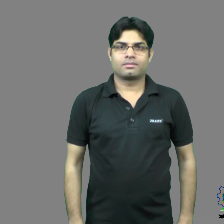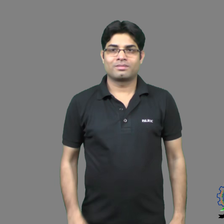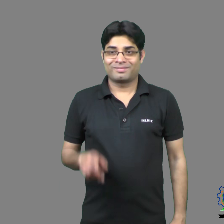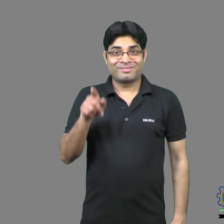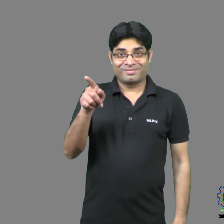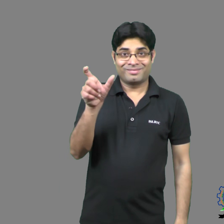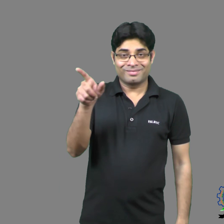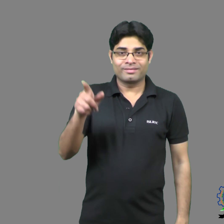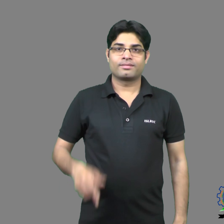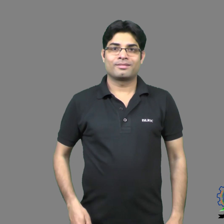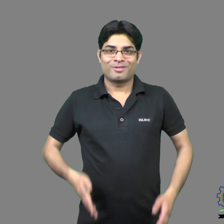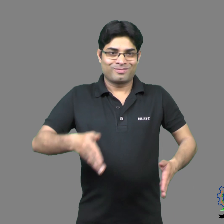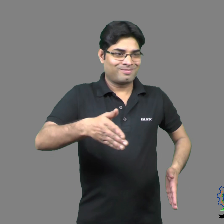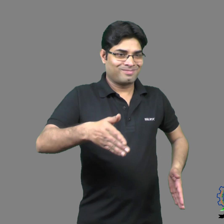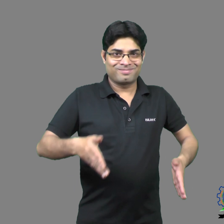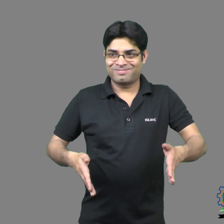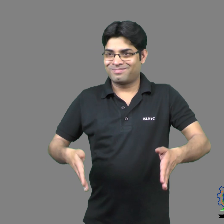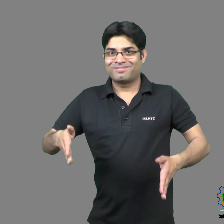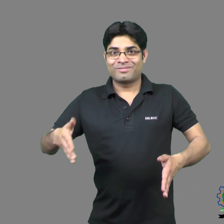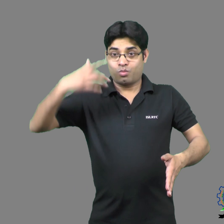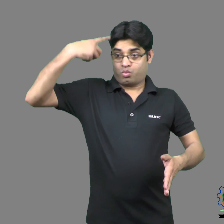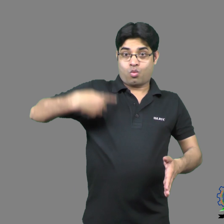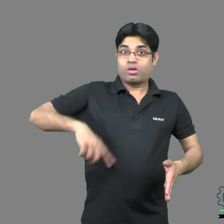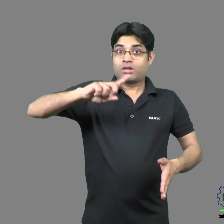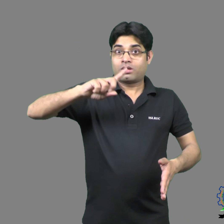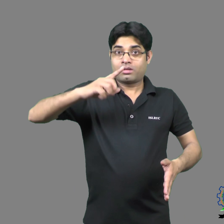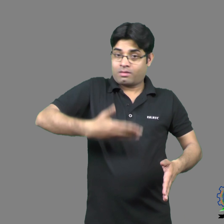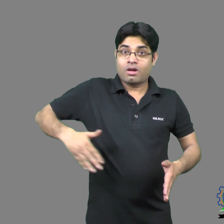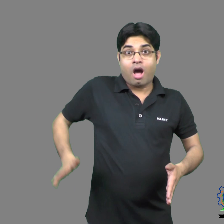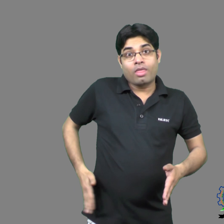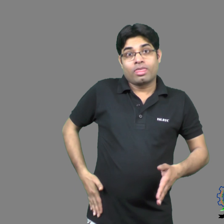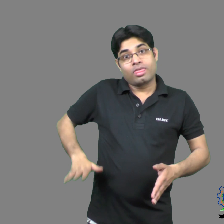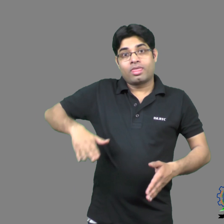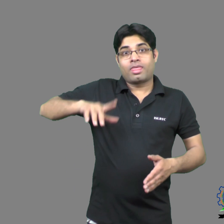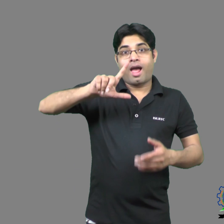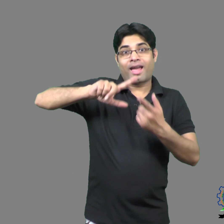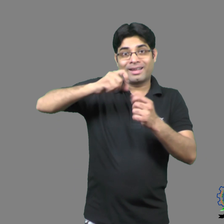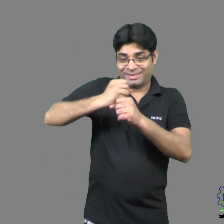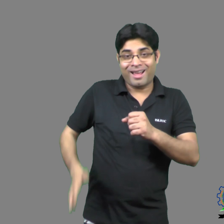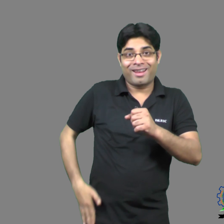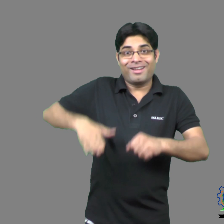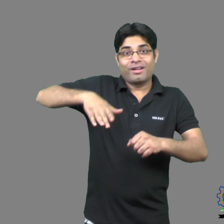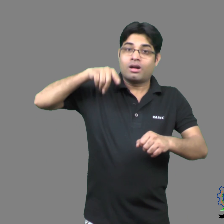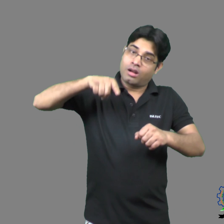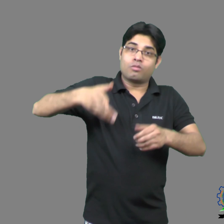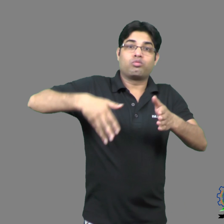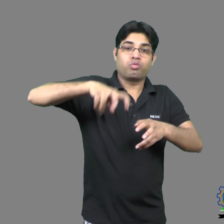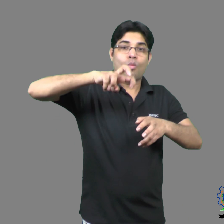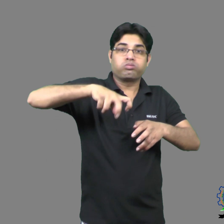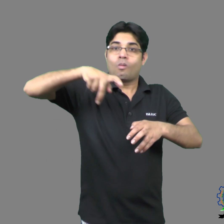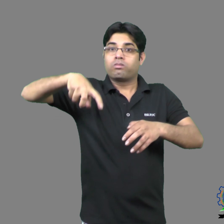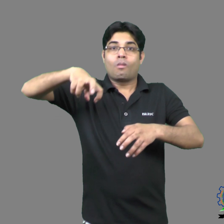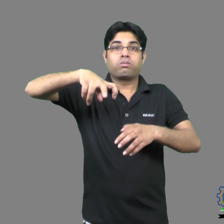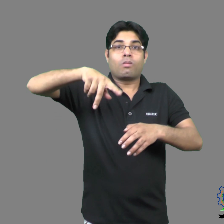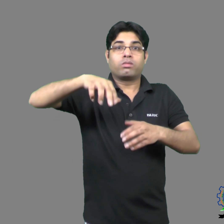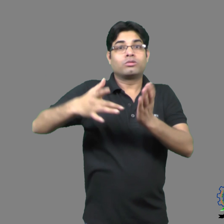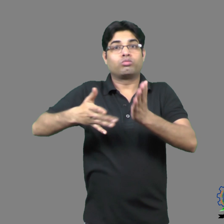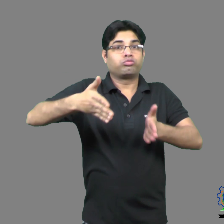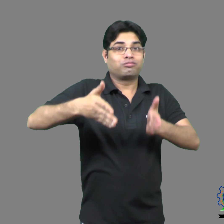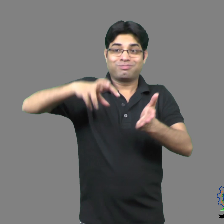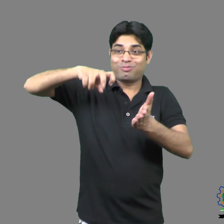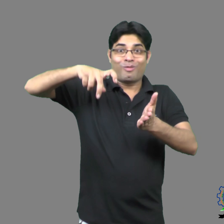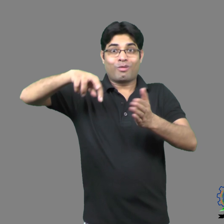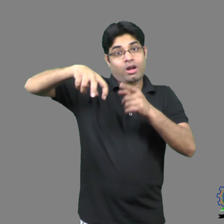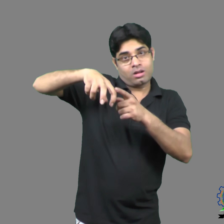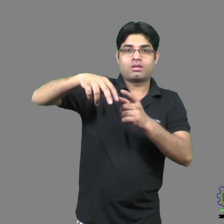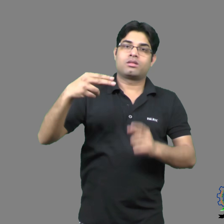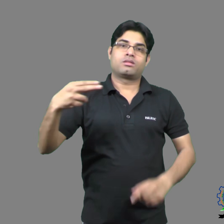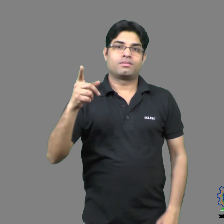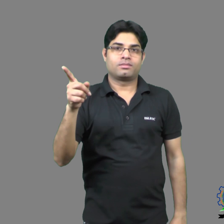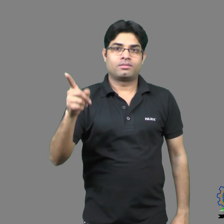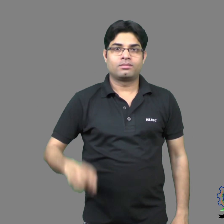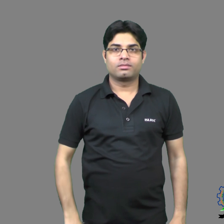Legged Robots